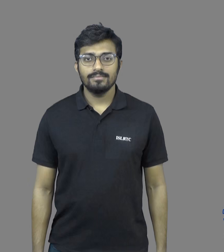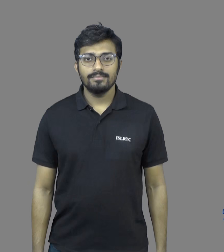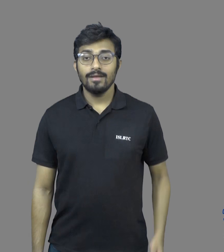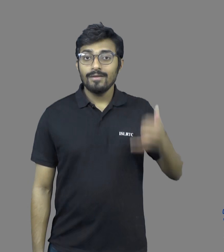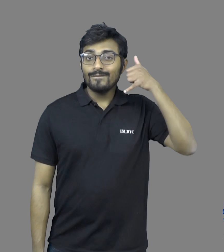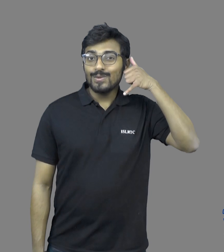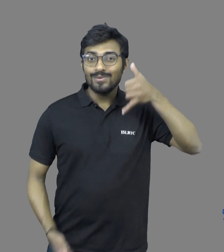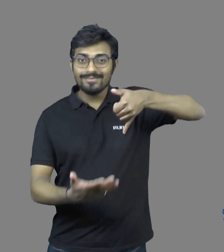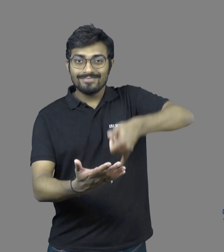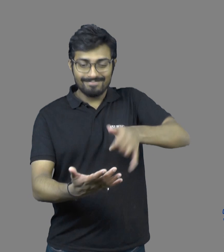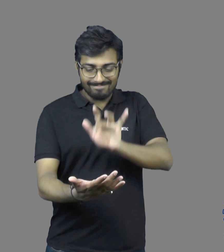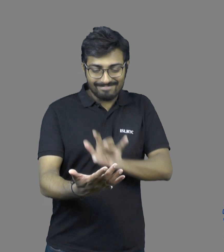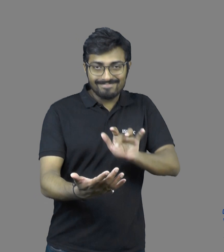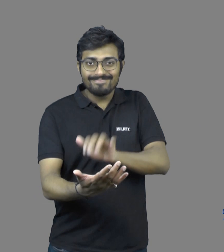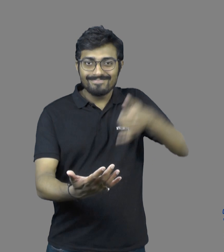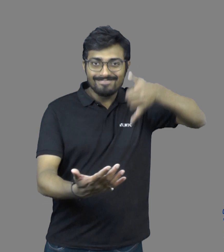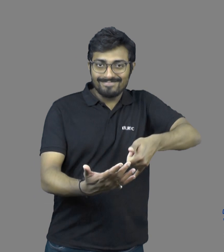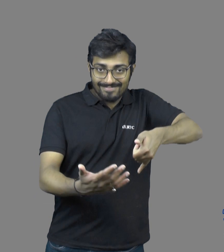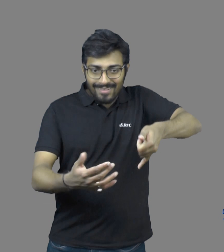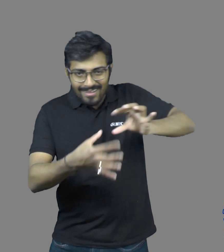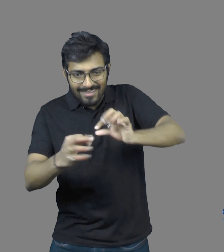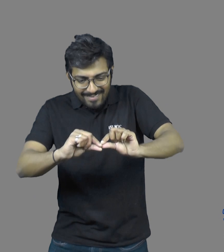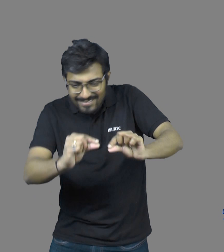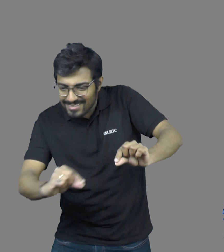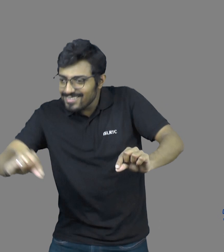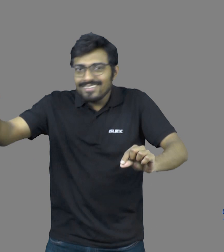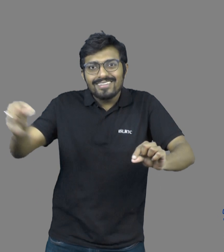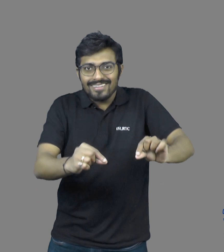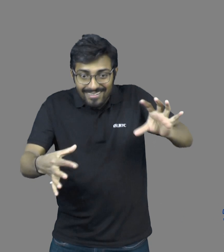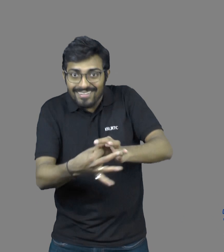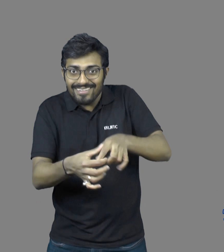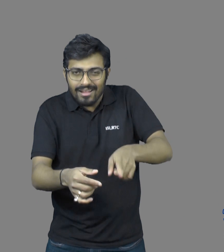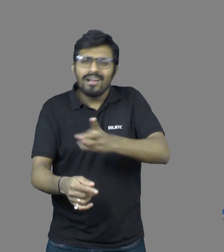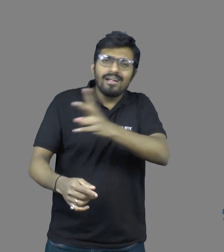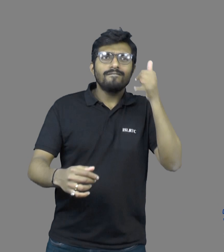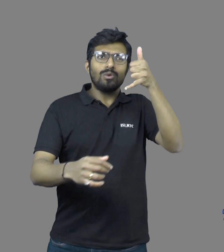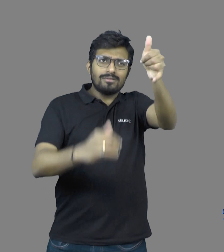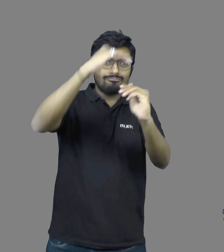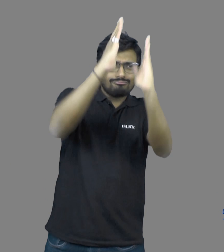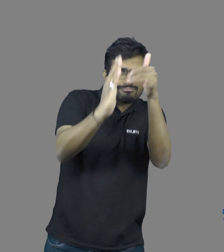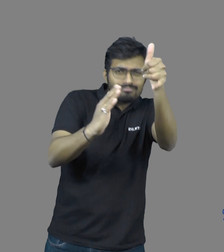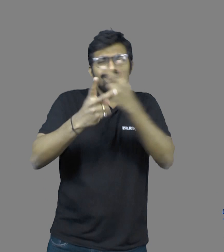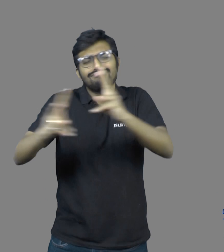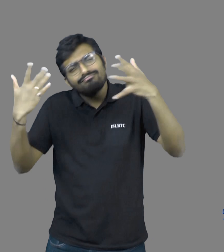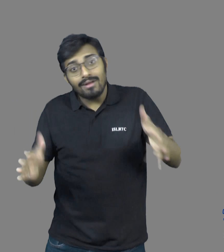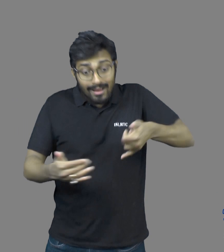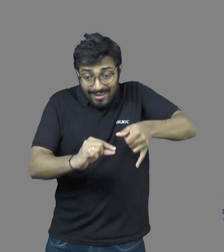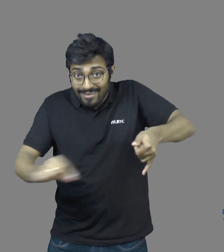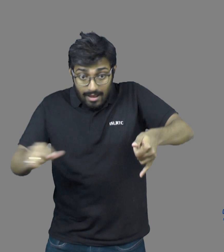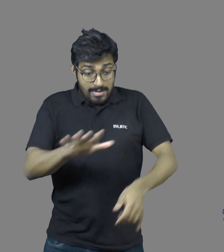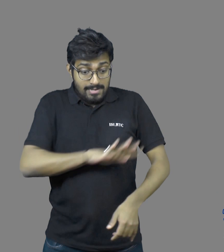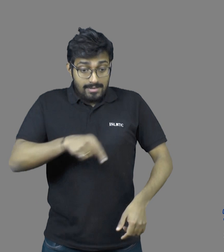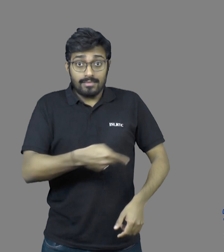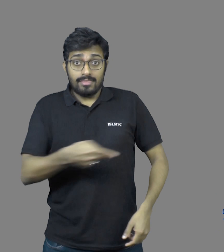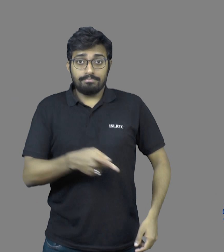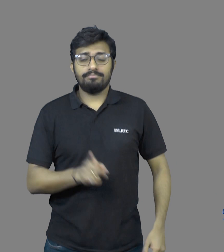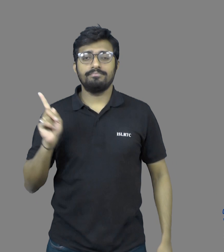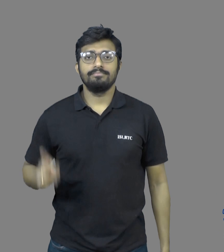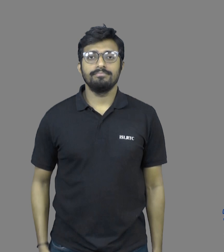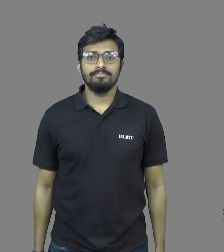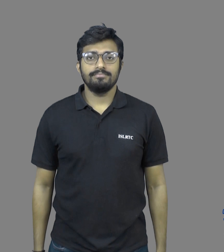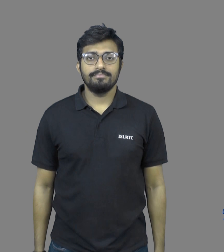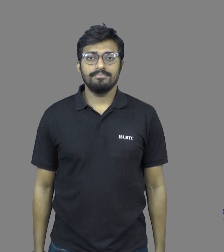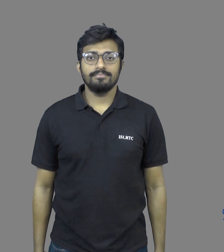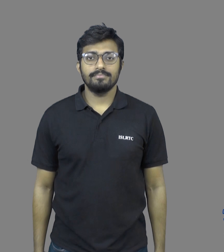Landline Telephone Phoneline